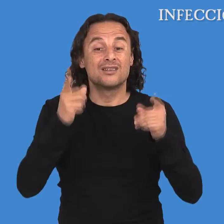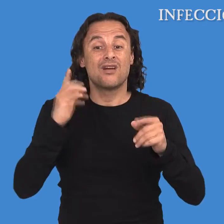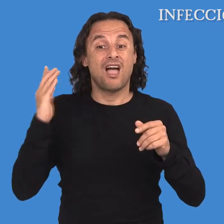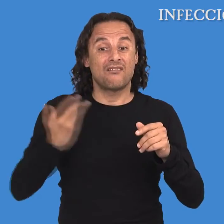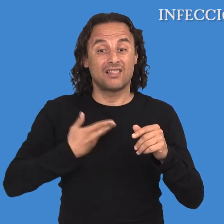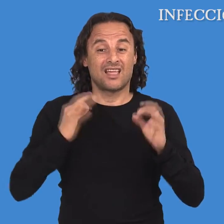afectar